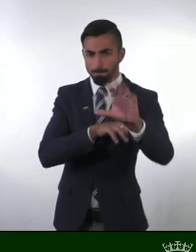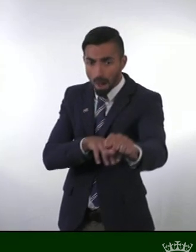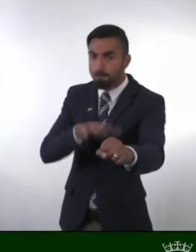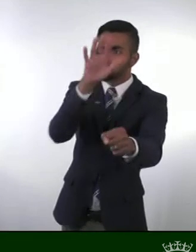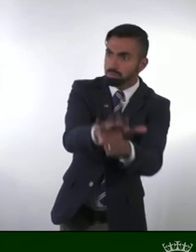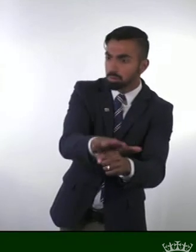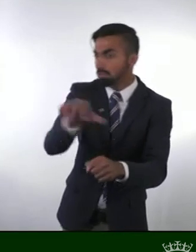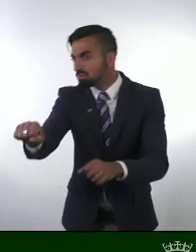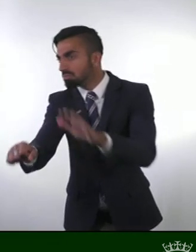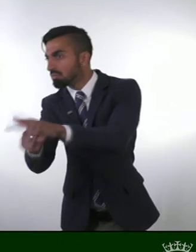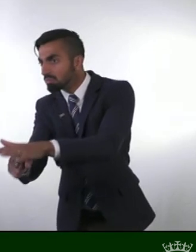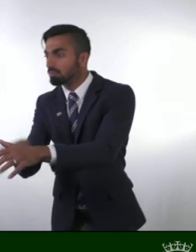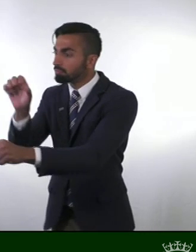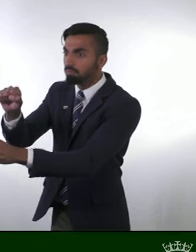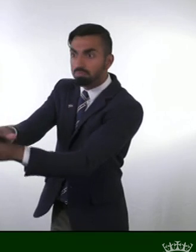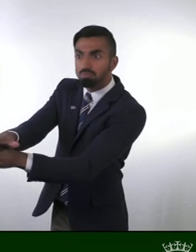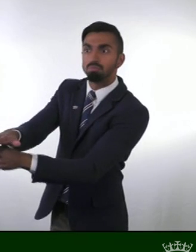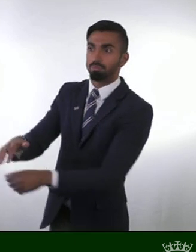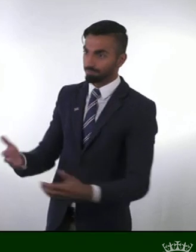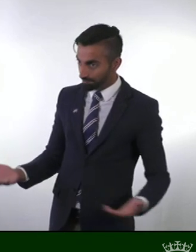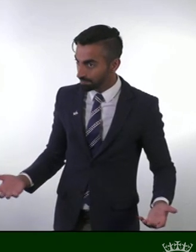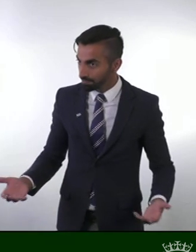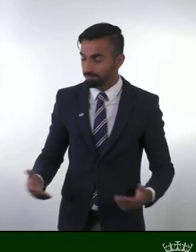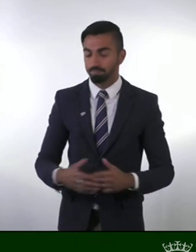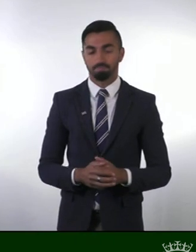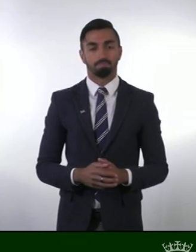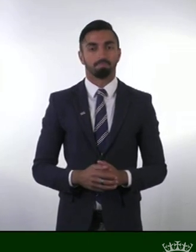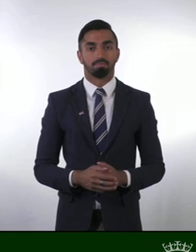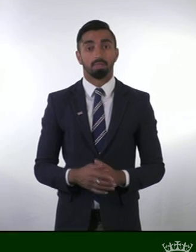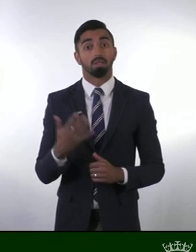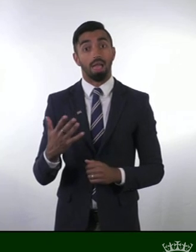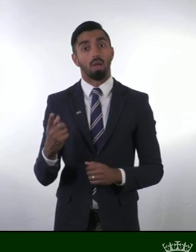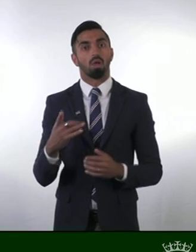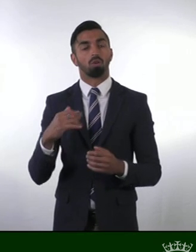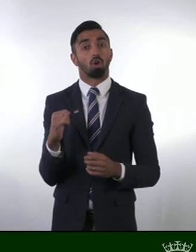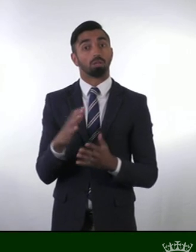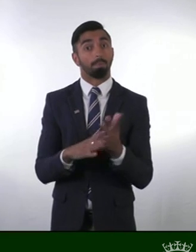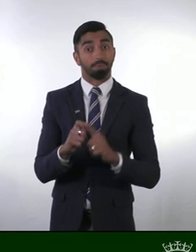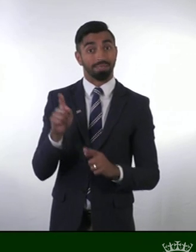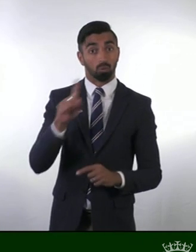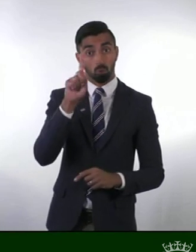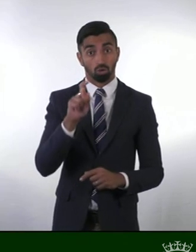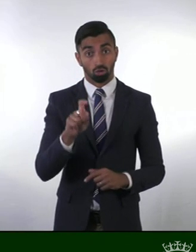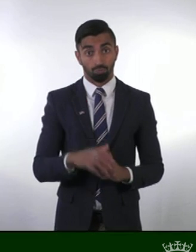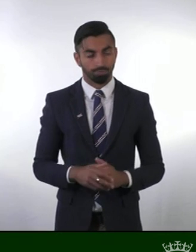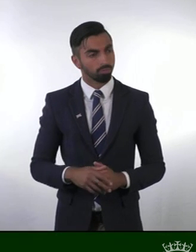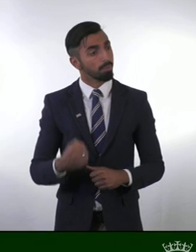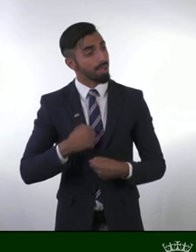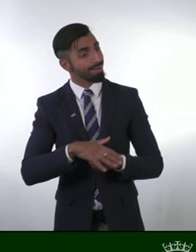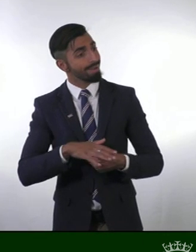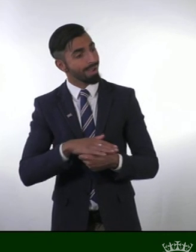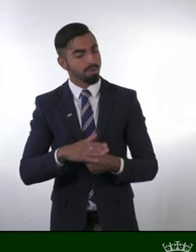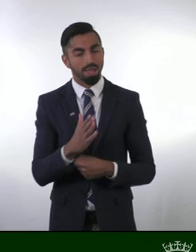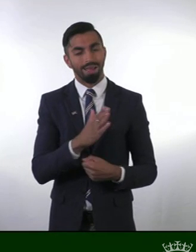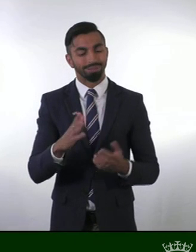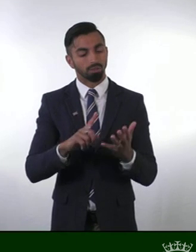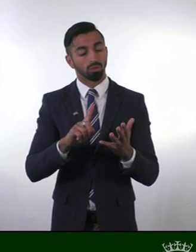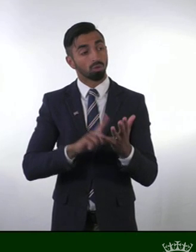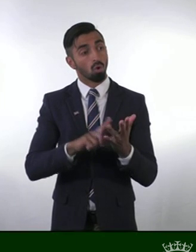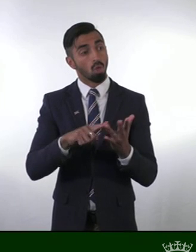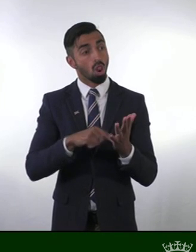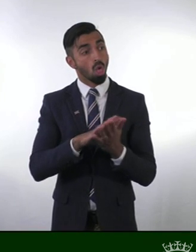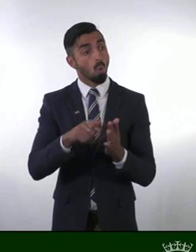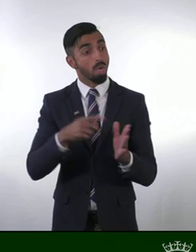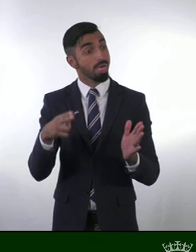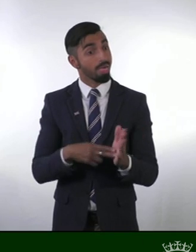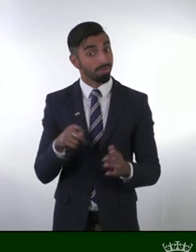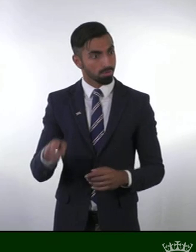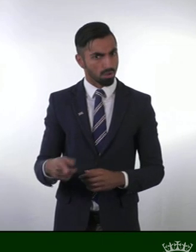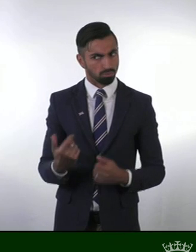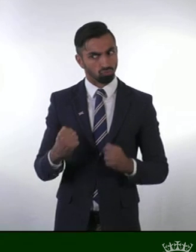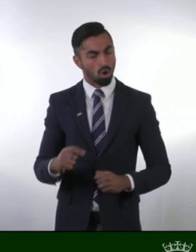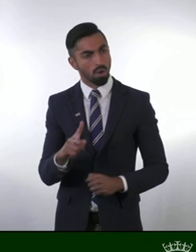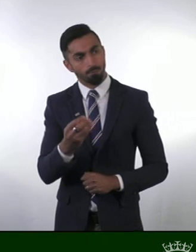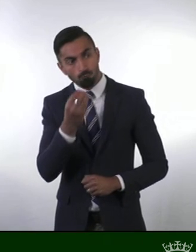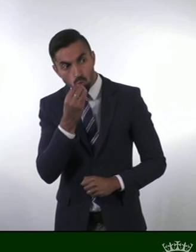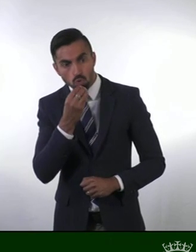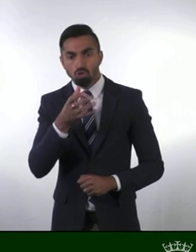East Lothian prides itself on its food and drink sector, which is gravely threatened by reduced standards in animal welfare and production.